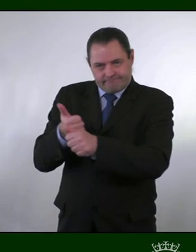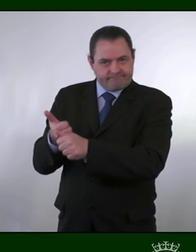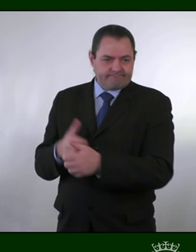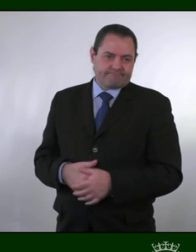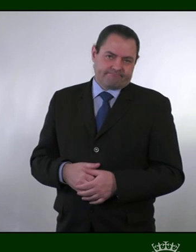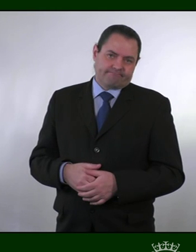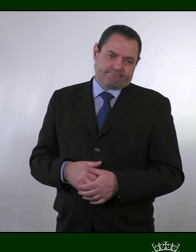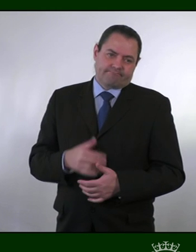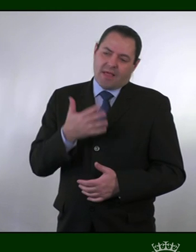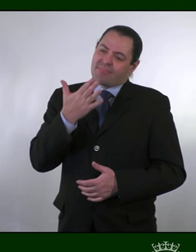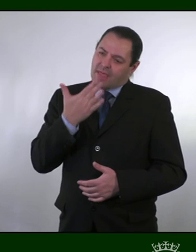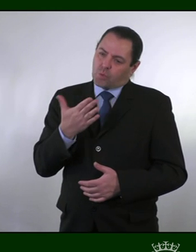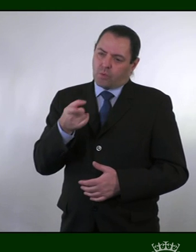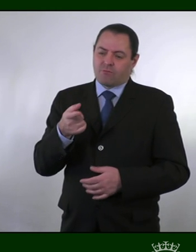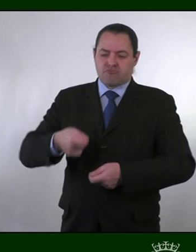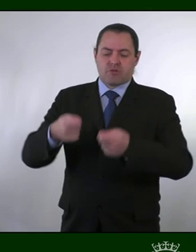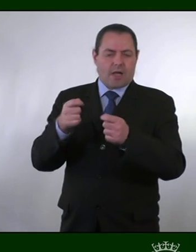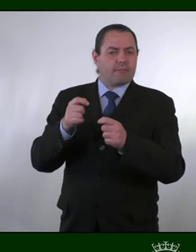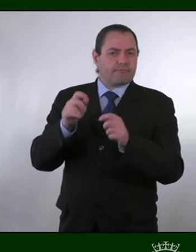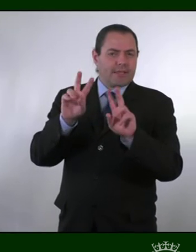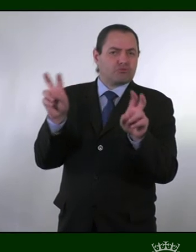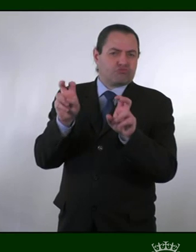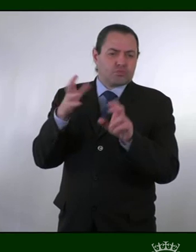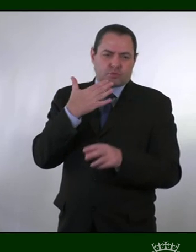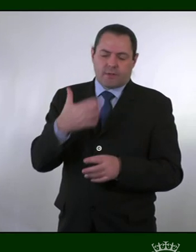I am grateful to him for raising the issue with me.